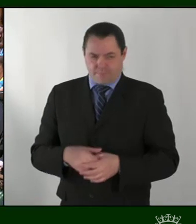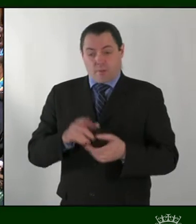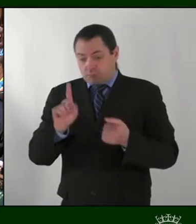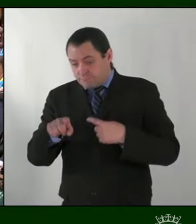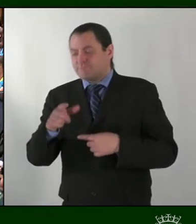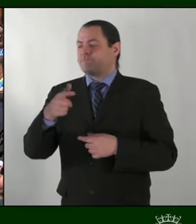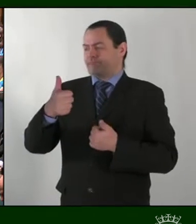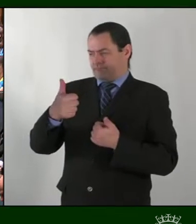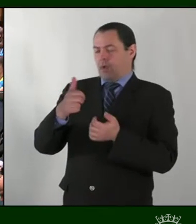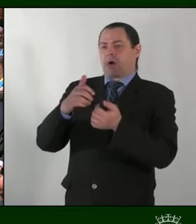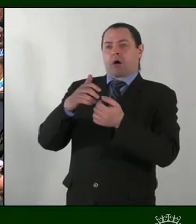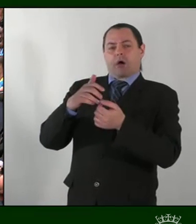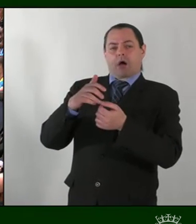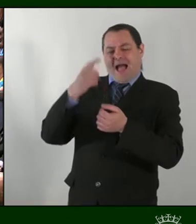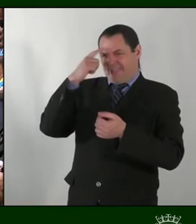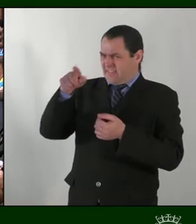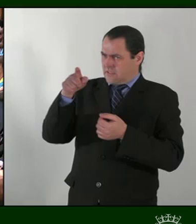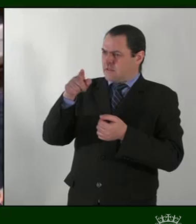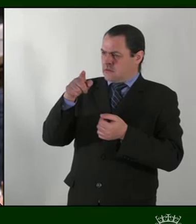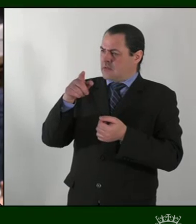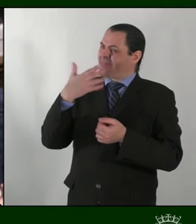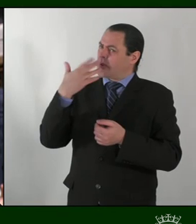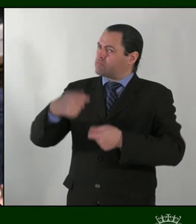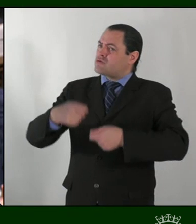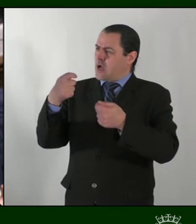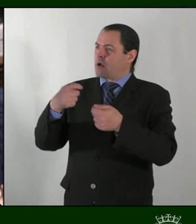I thank my honourable Friend for raising this.